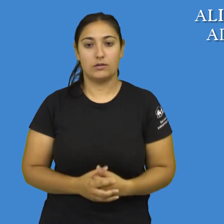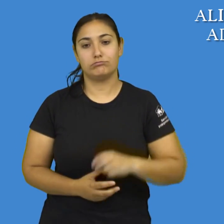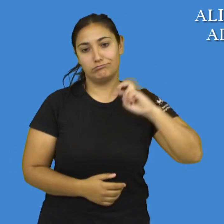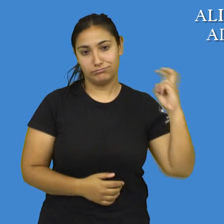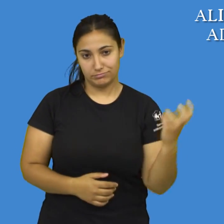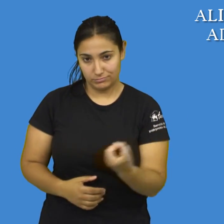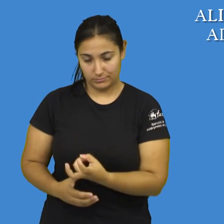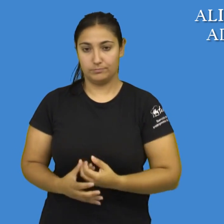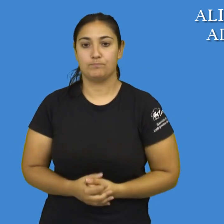etc